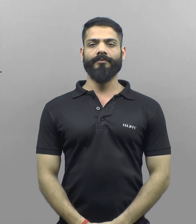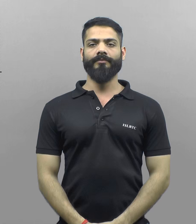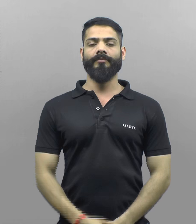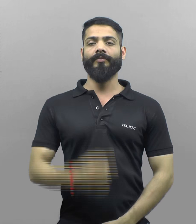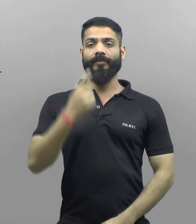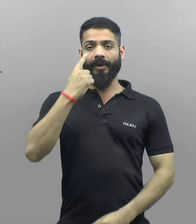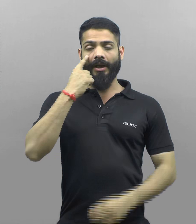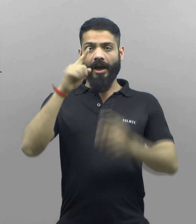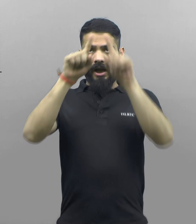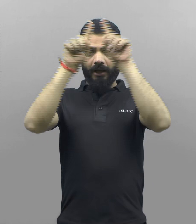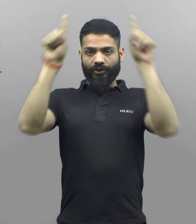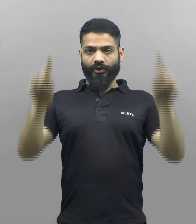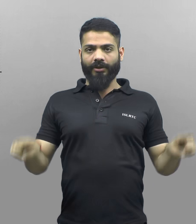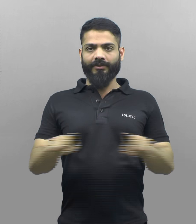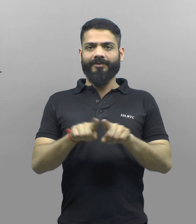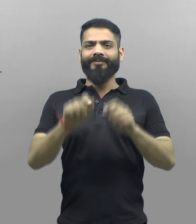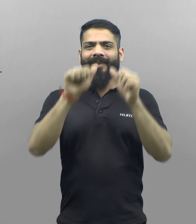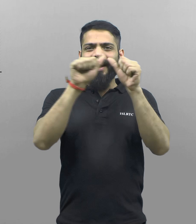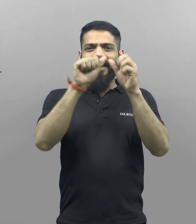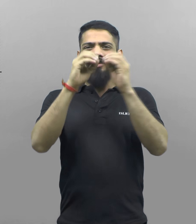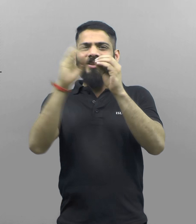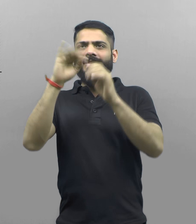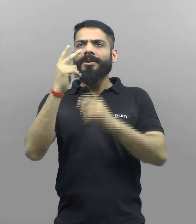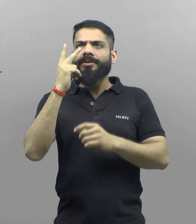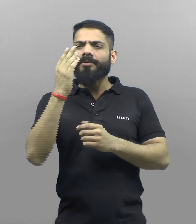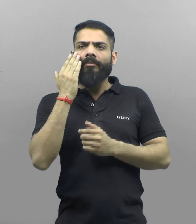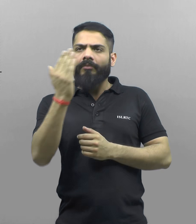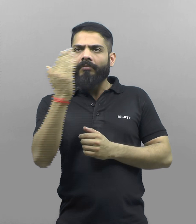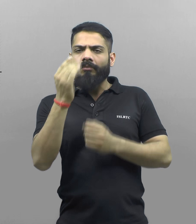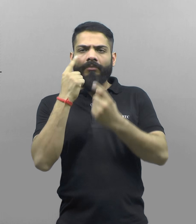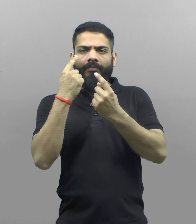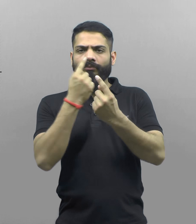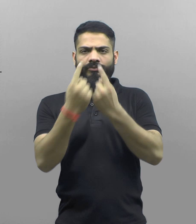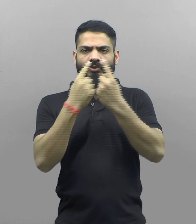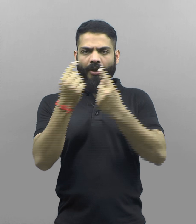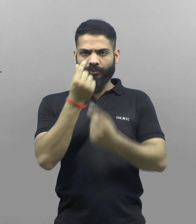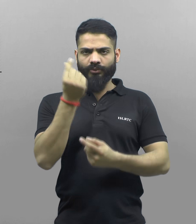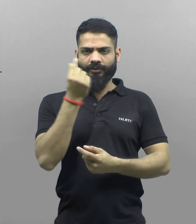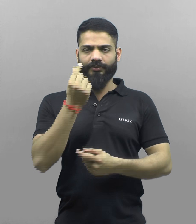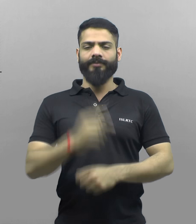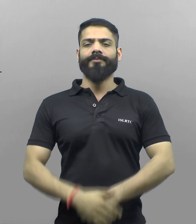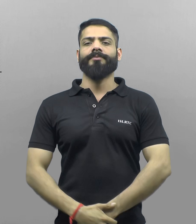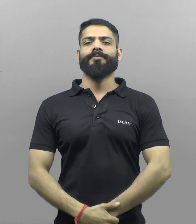Eye Chart